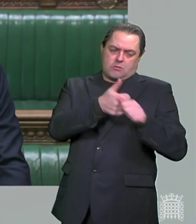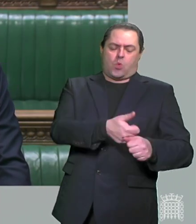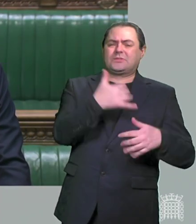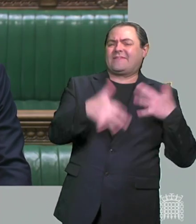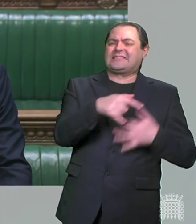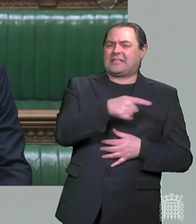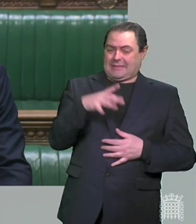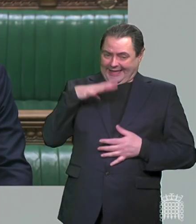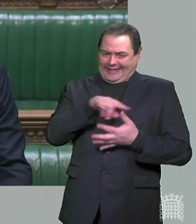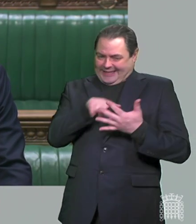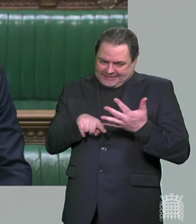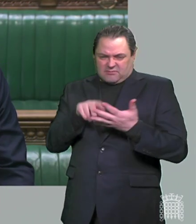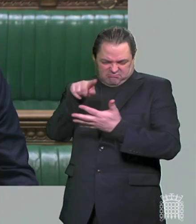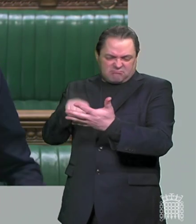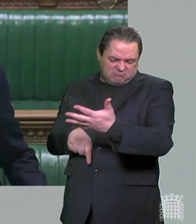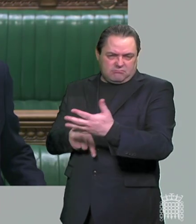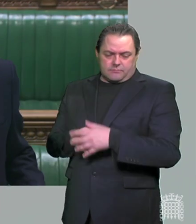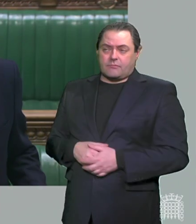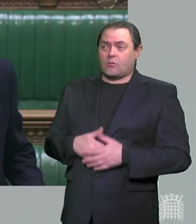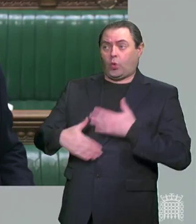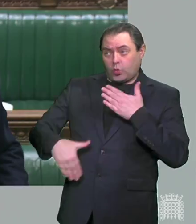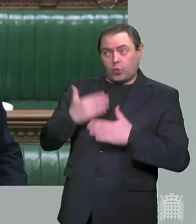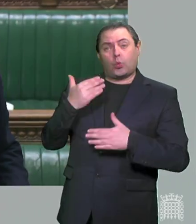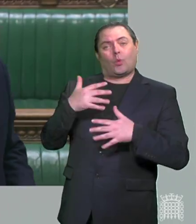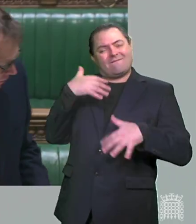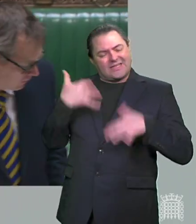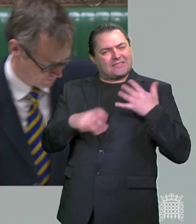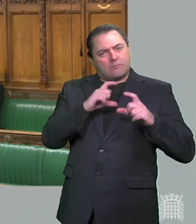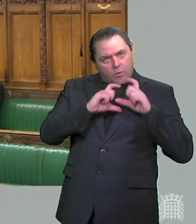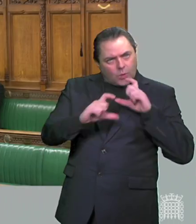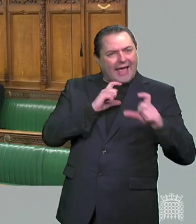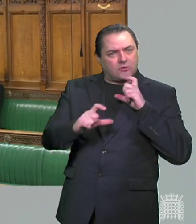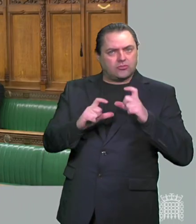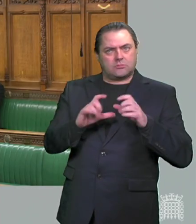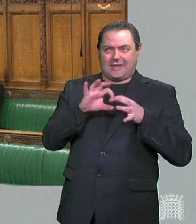There is new and innovative victim communication for half of CPS areas.